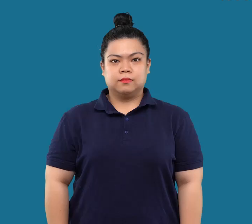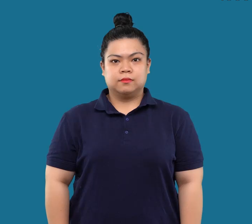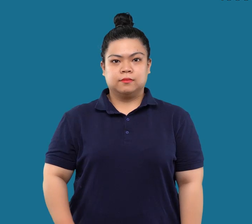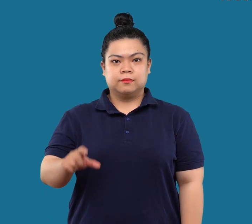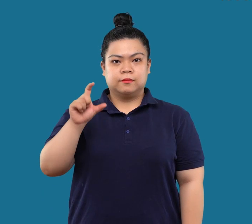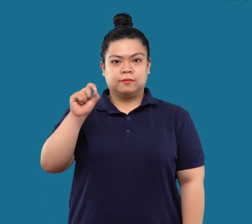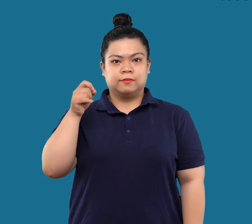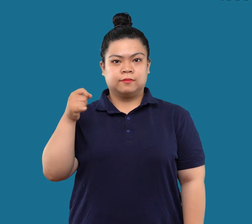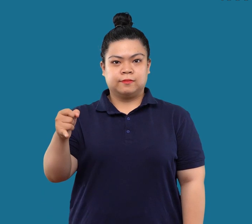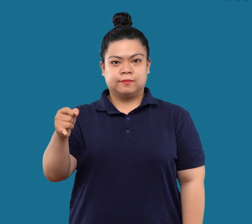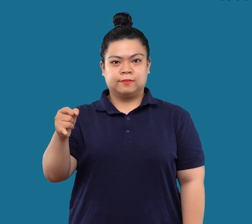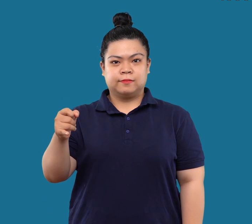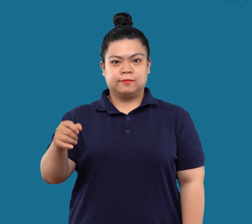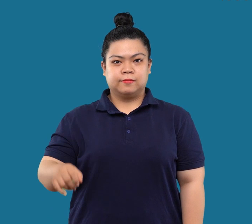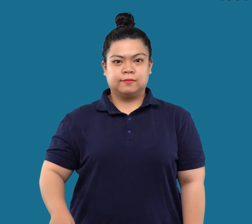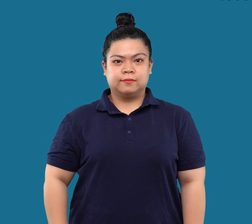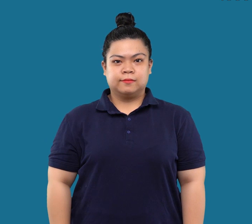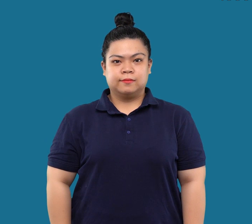10 000 (mười nghìn)